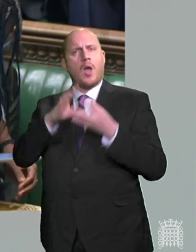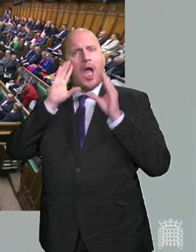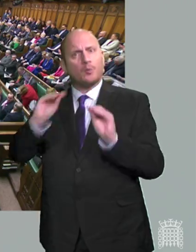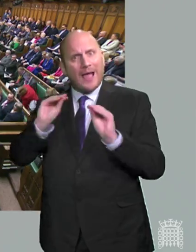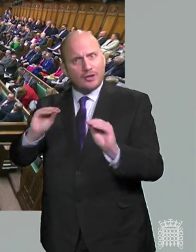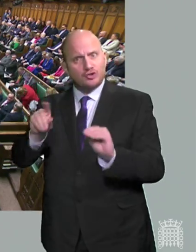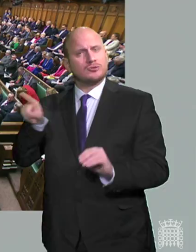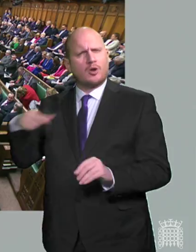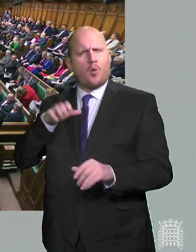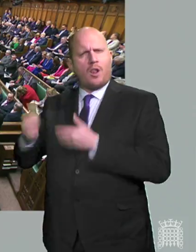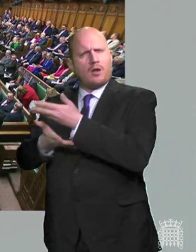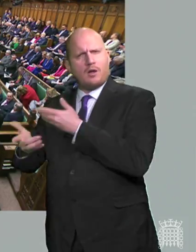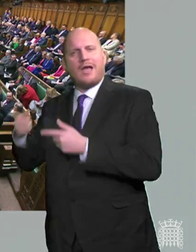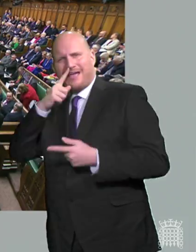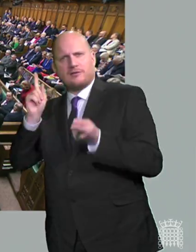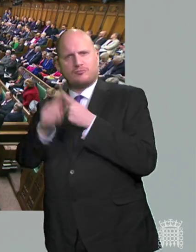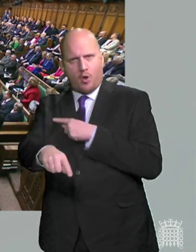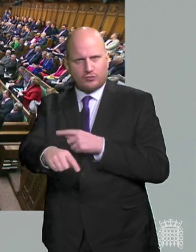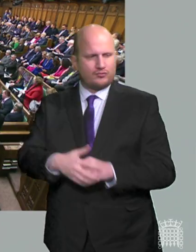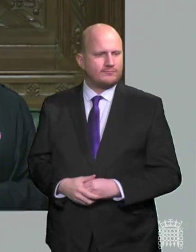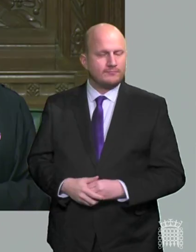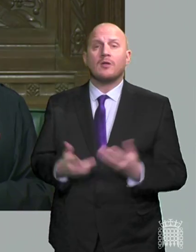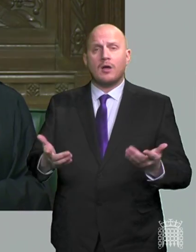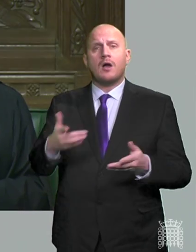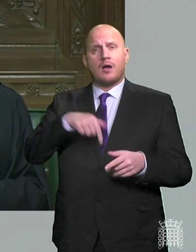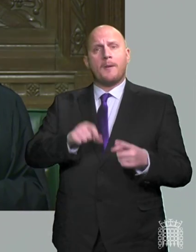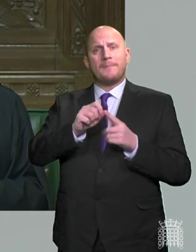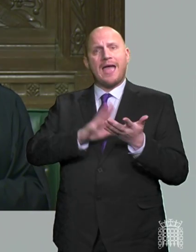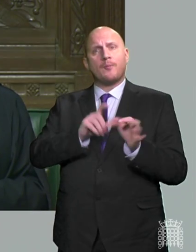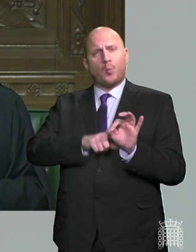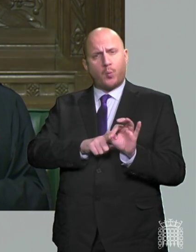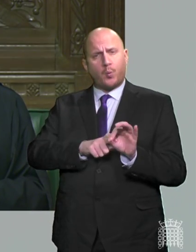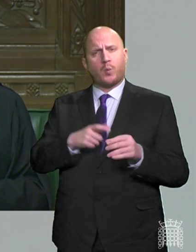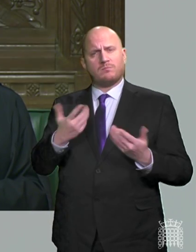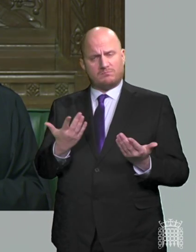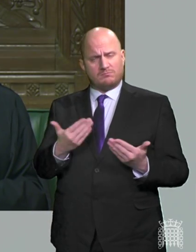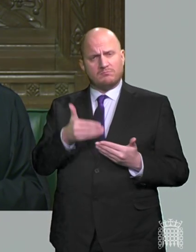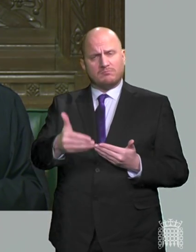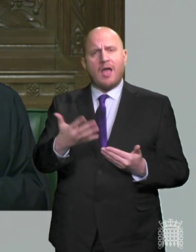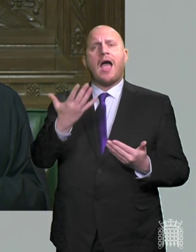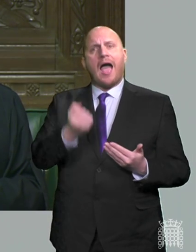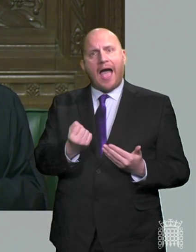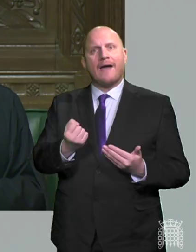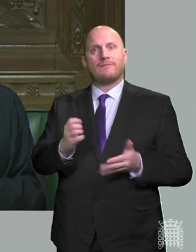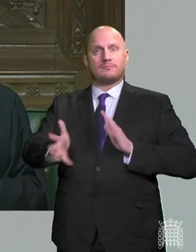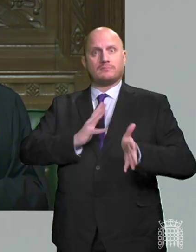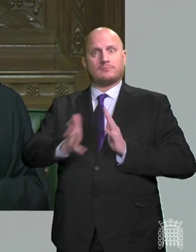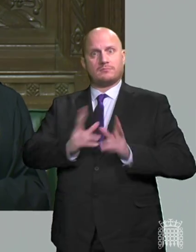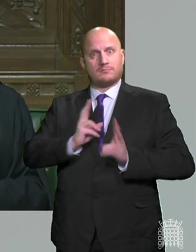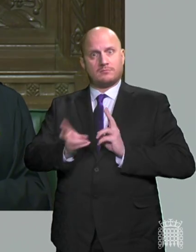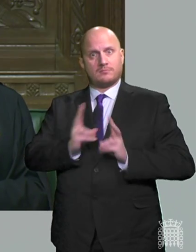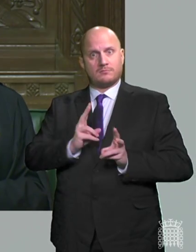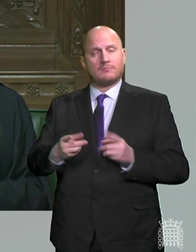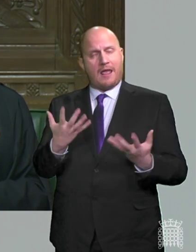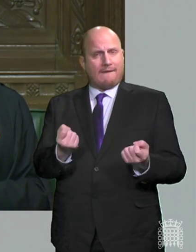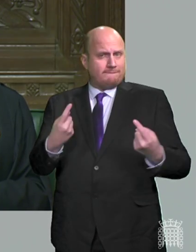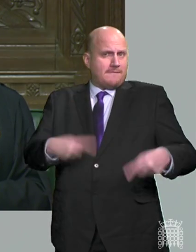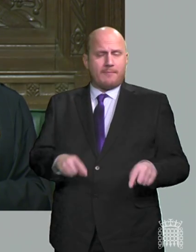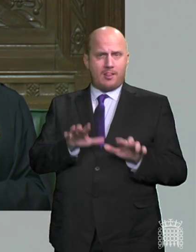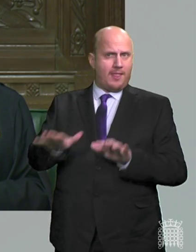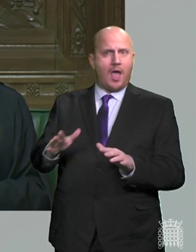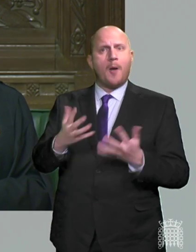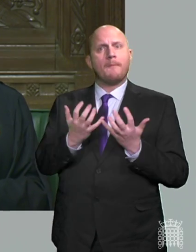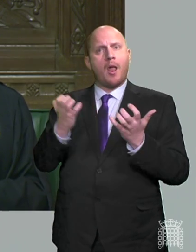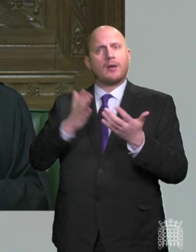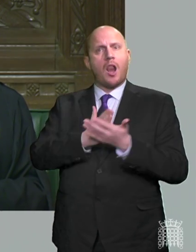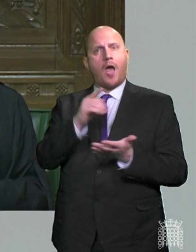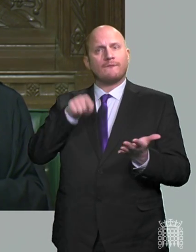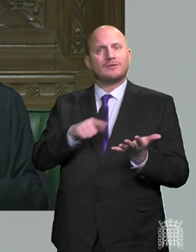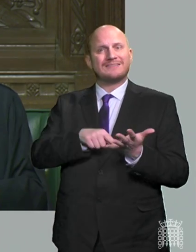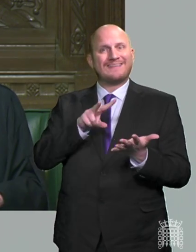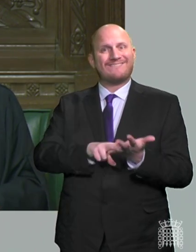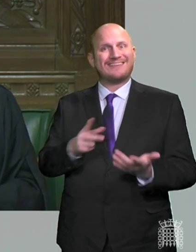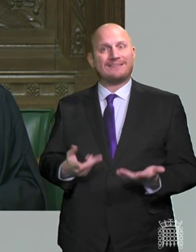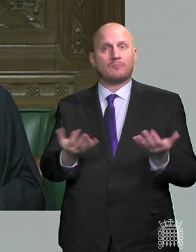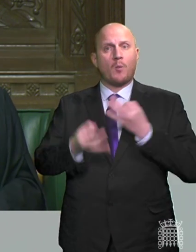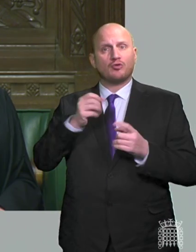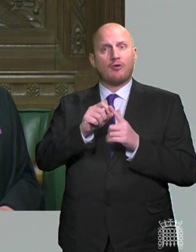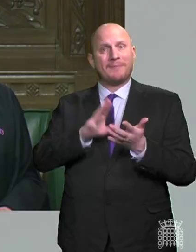Order. Before we come to Prime Minister’s questions, I point out that a British Sign Language interpretation of proceedings is available to watch on parliamentlive.tv.